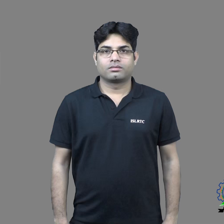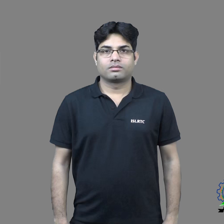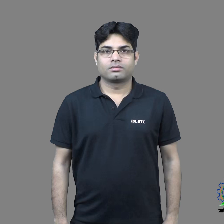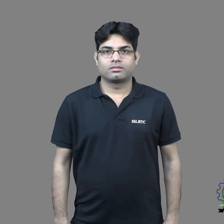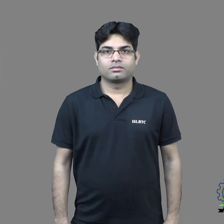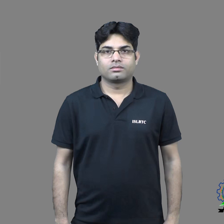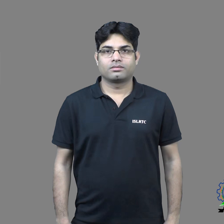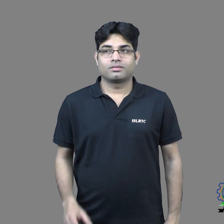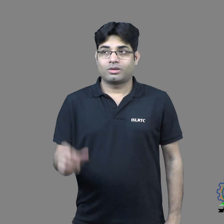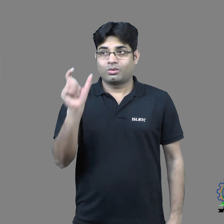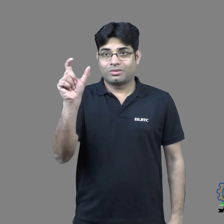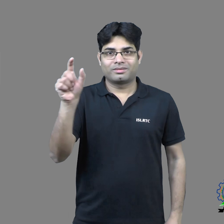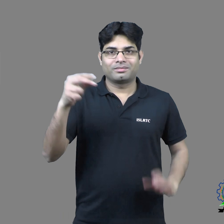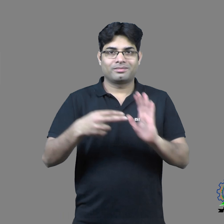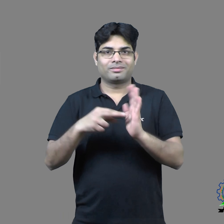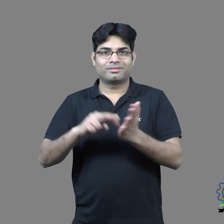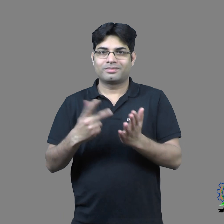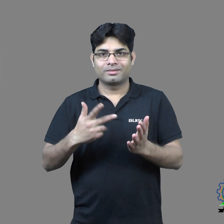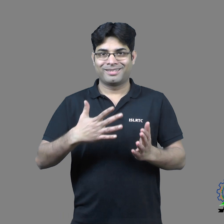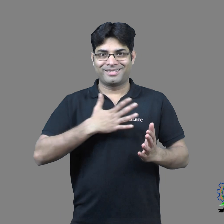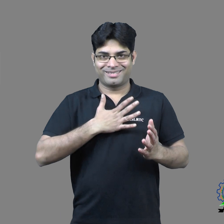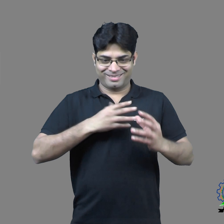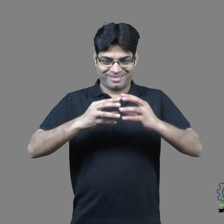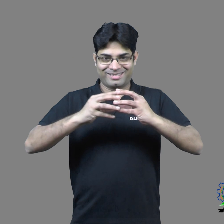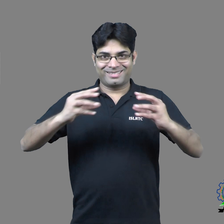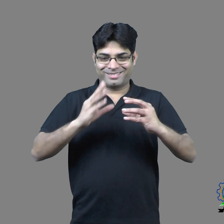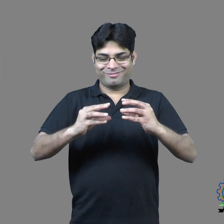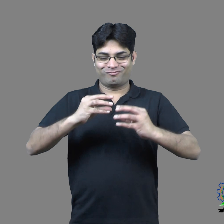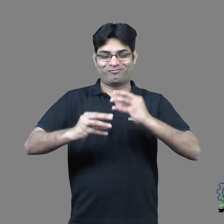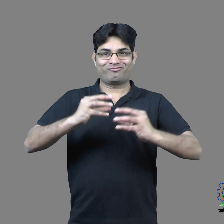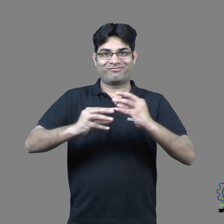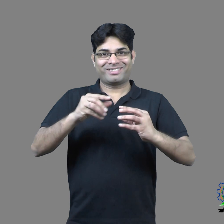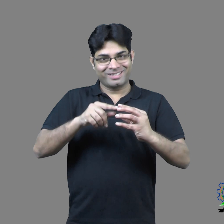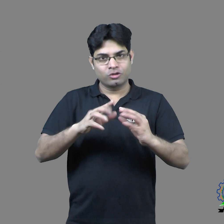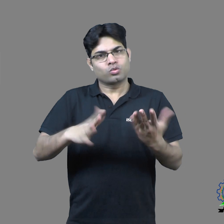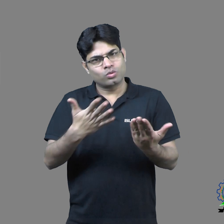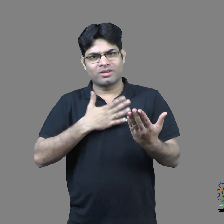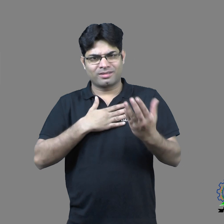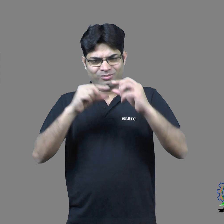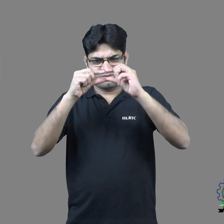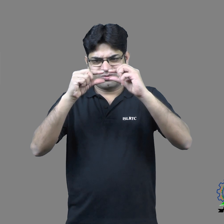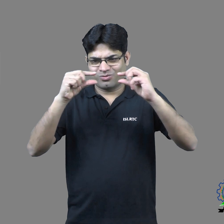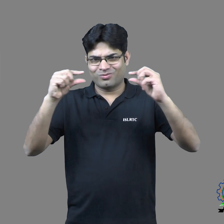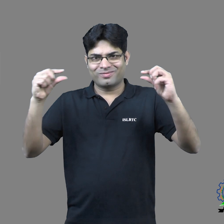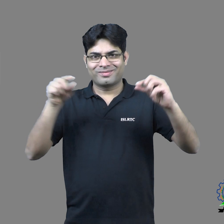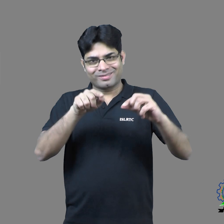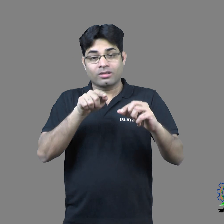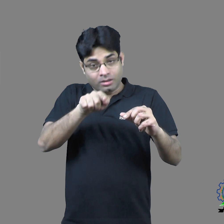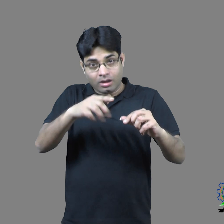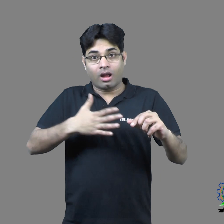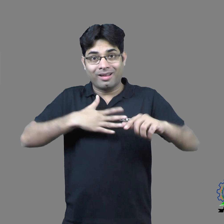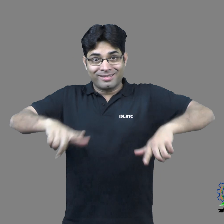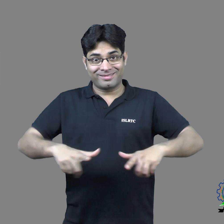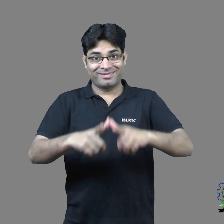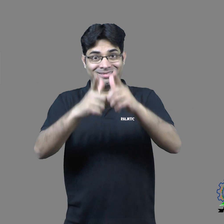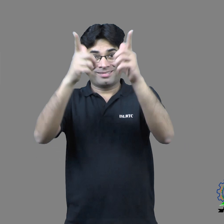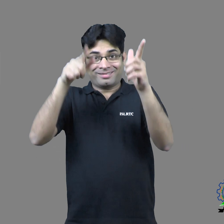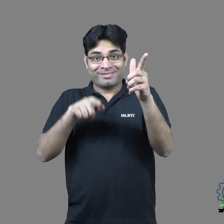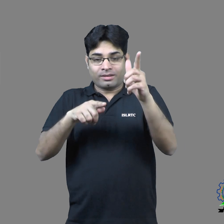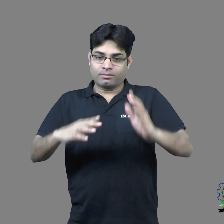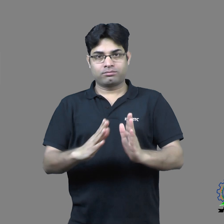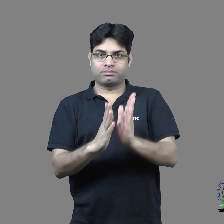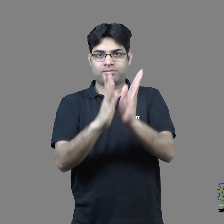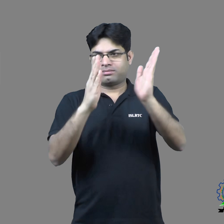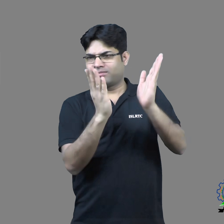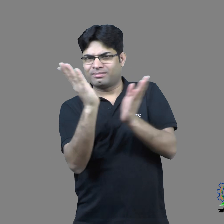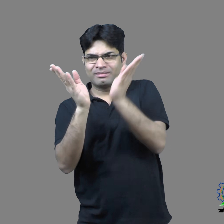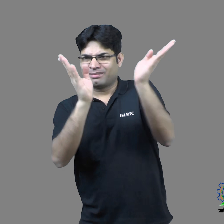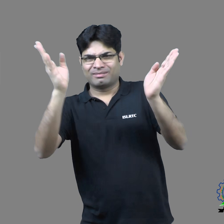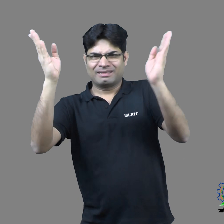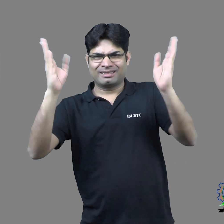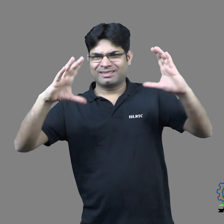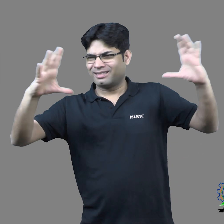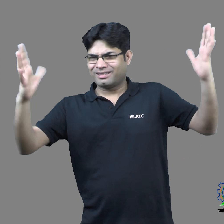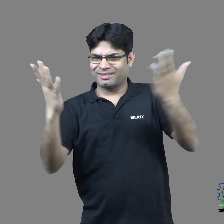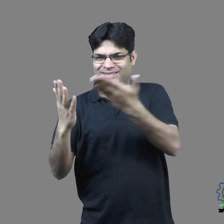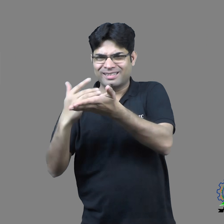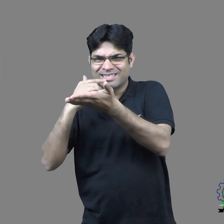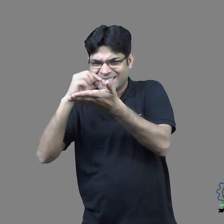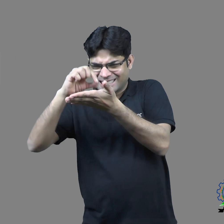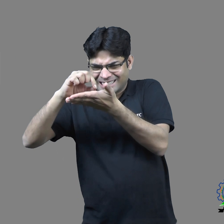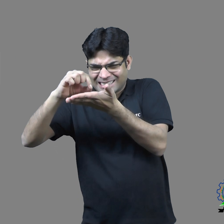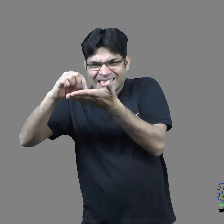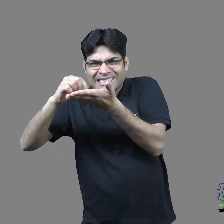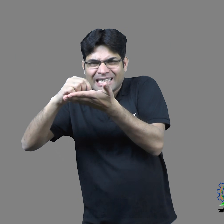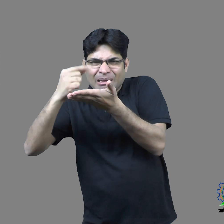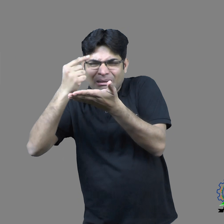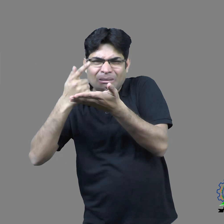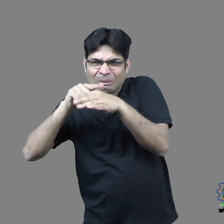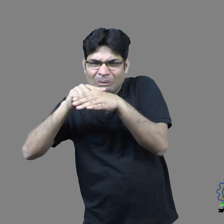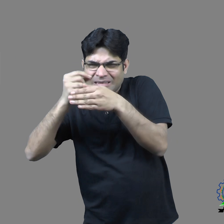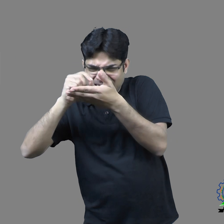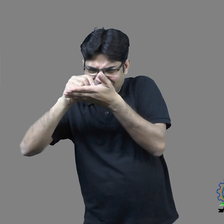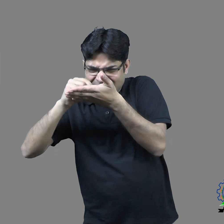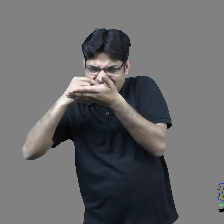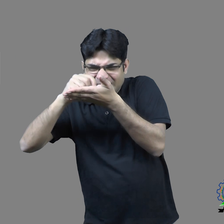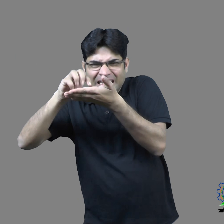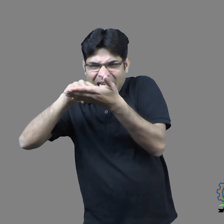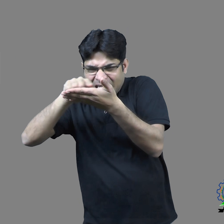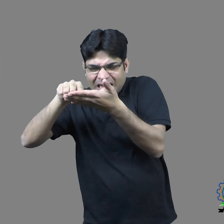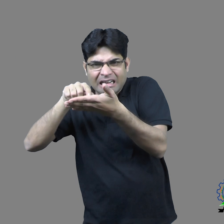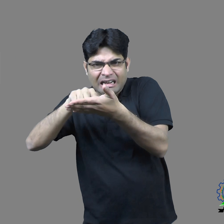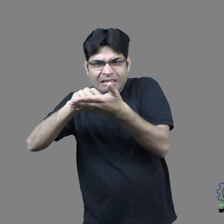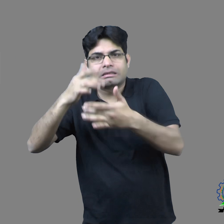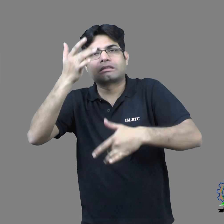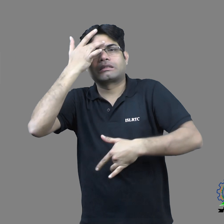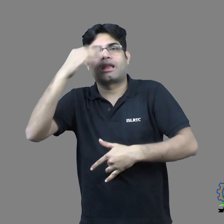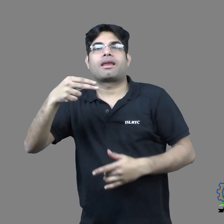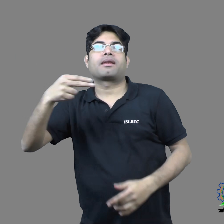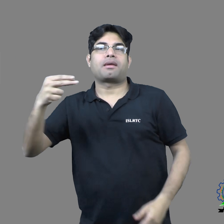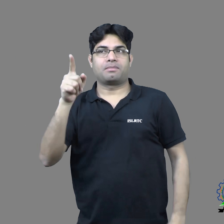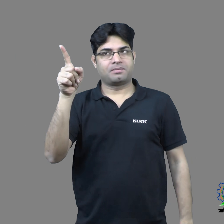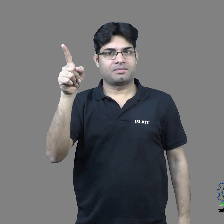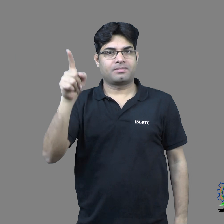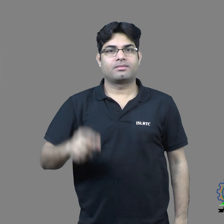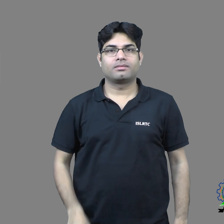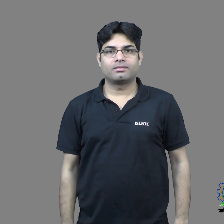Angular Leat Spot of Cucumber